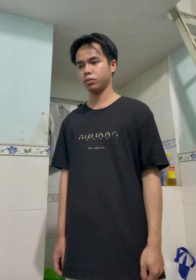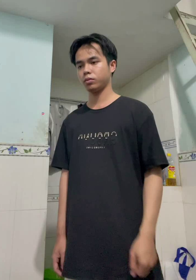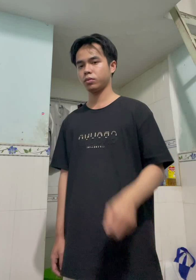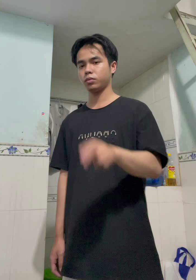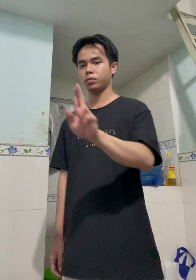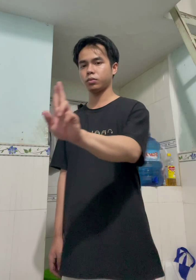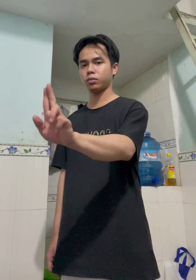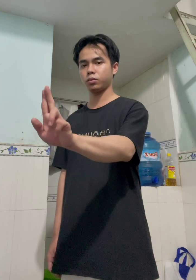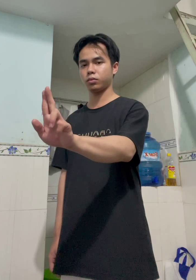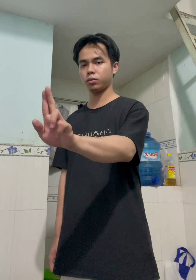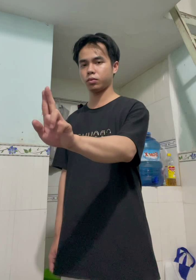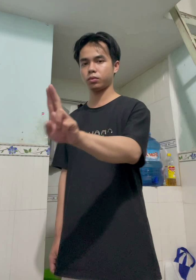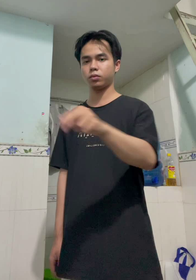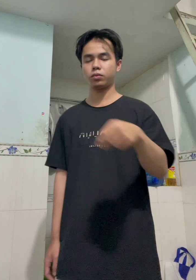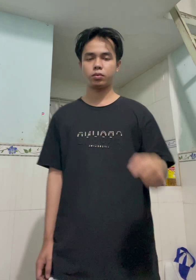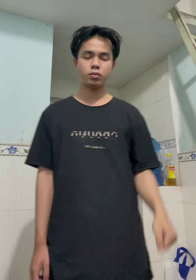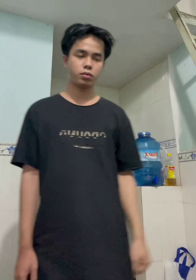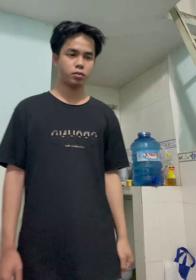u